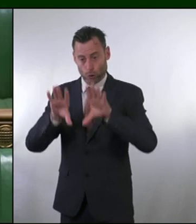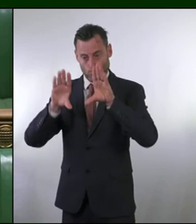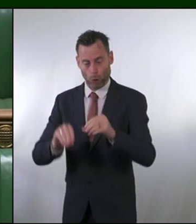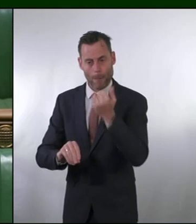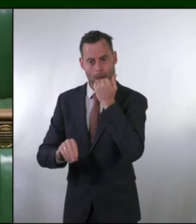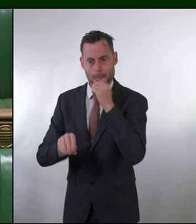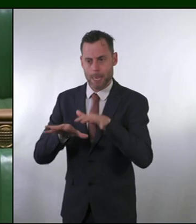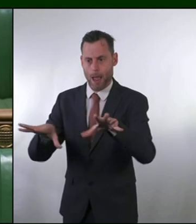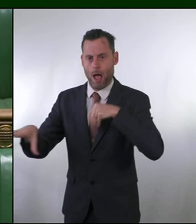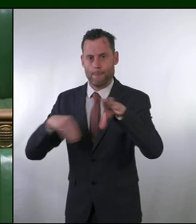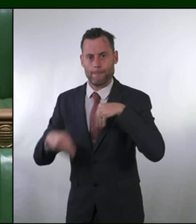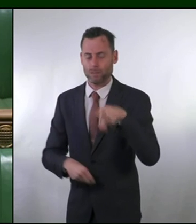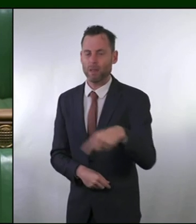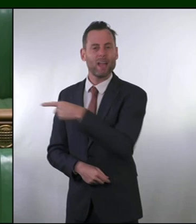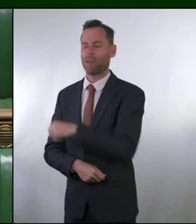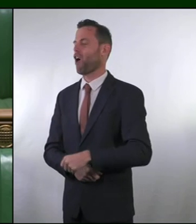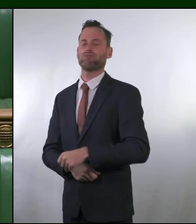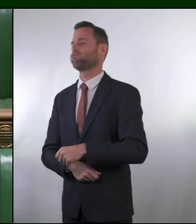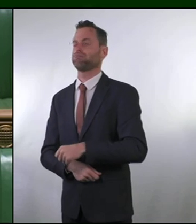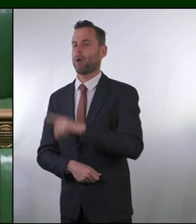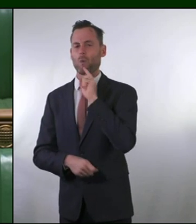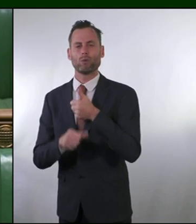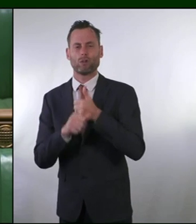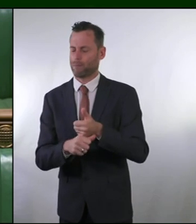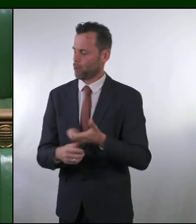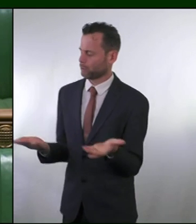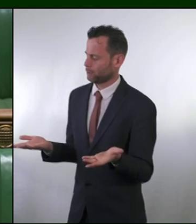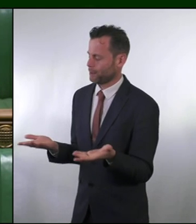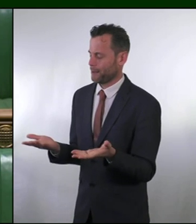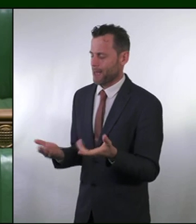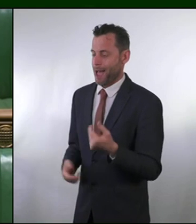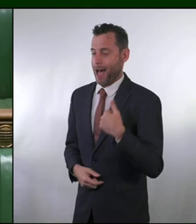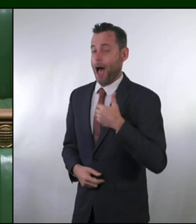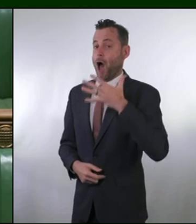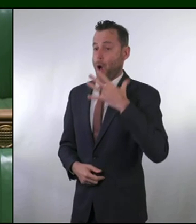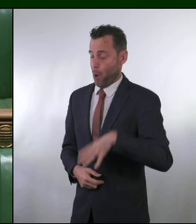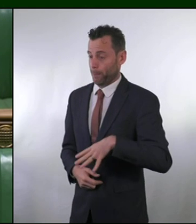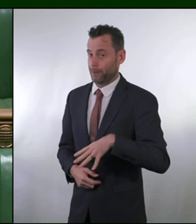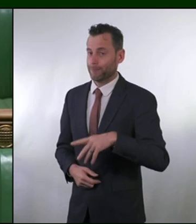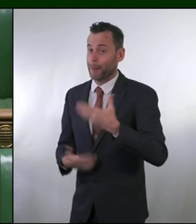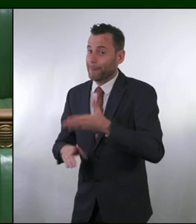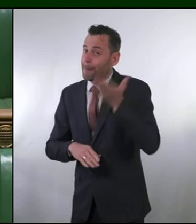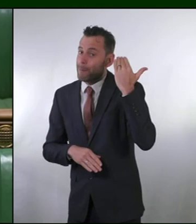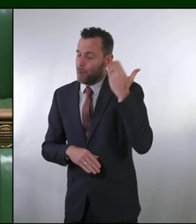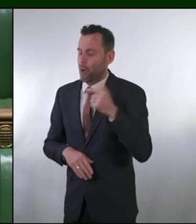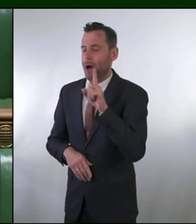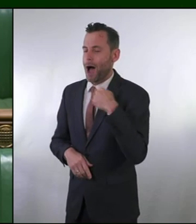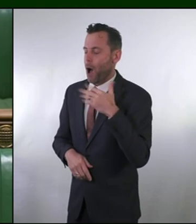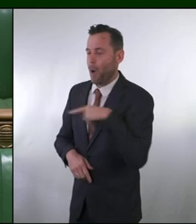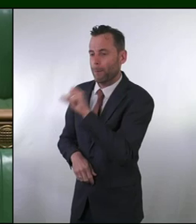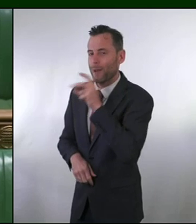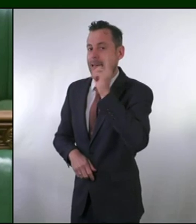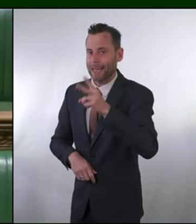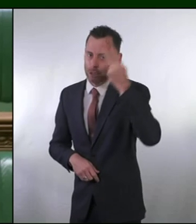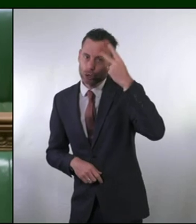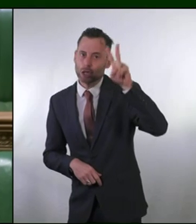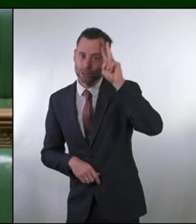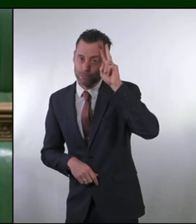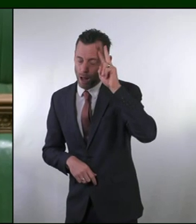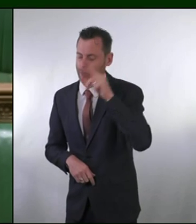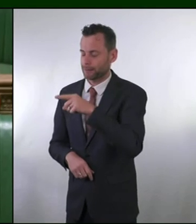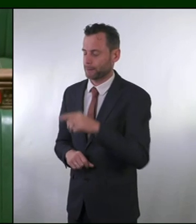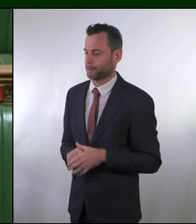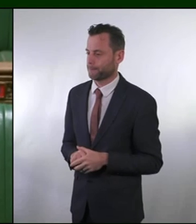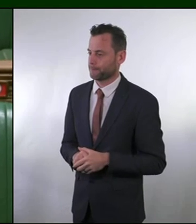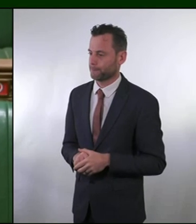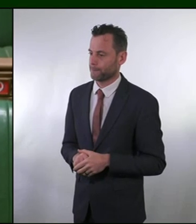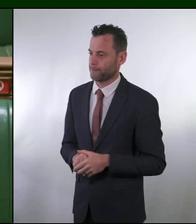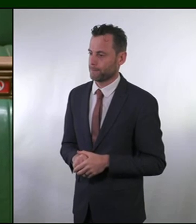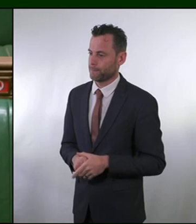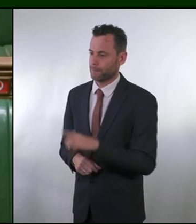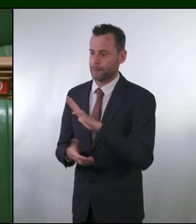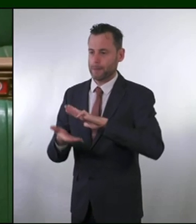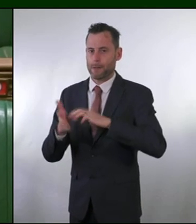He refuses to accept that approach today. I hope that, not for the first time, he will change his mind and think better of his actions.